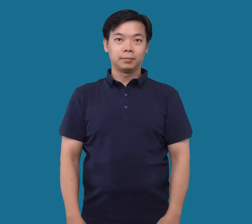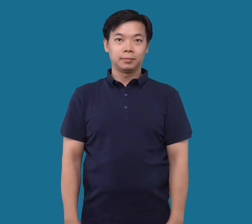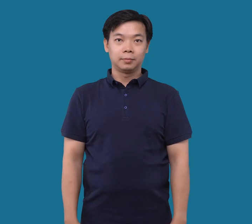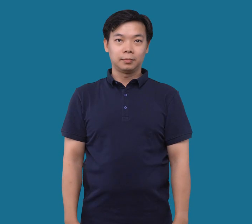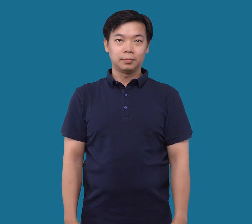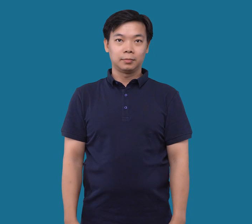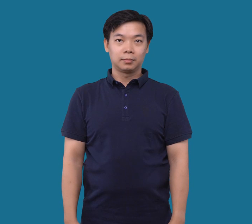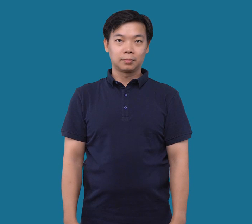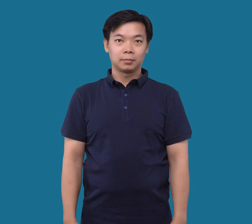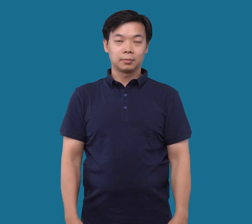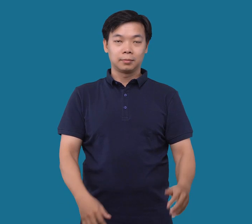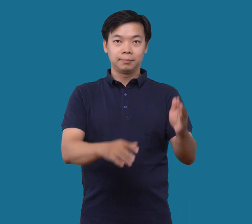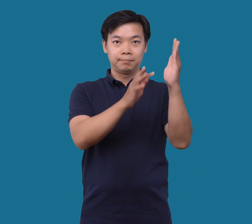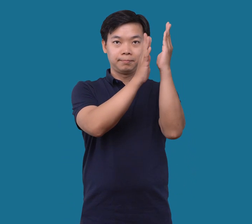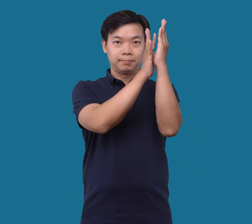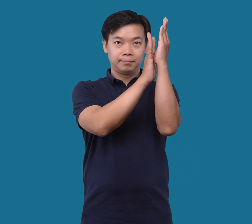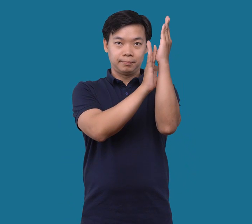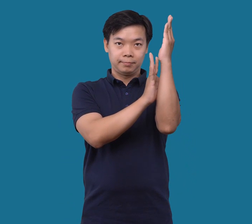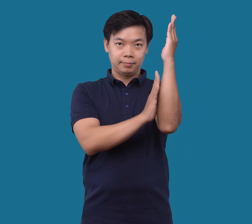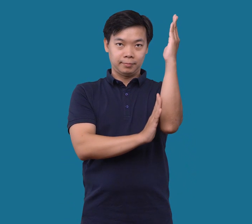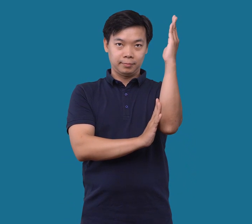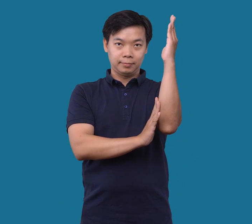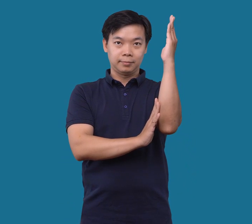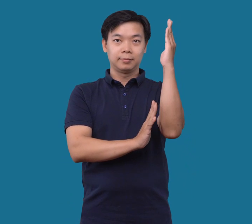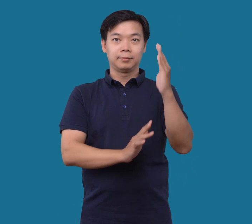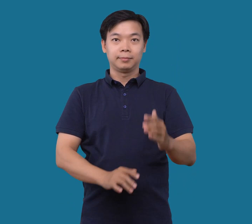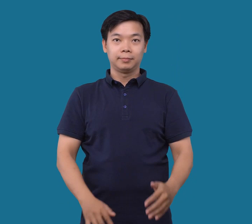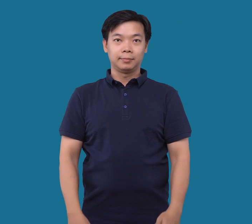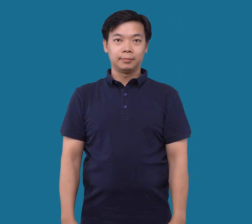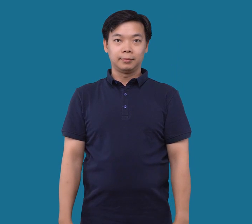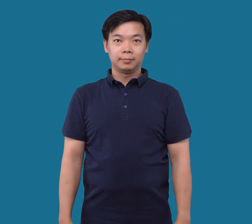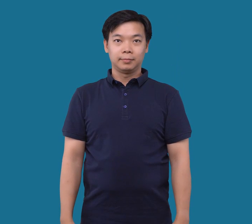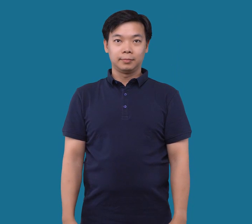bài thơ